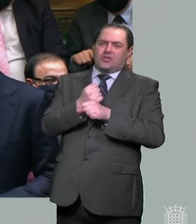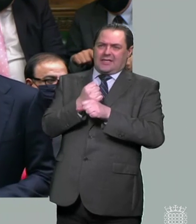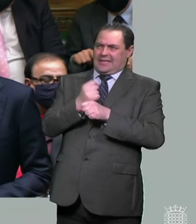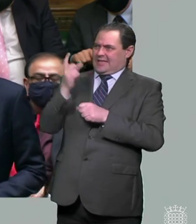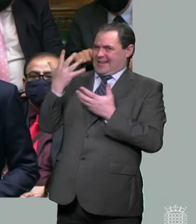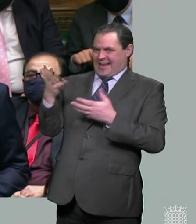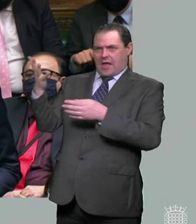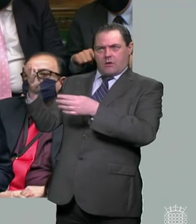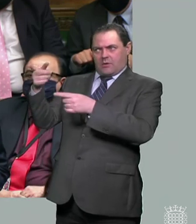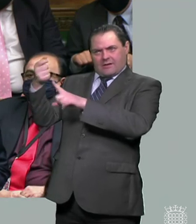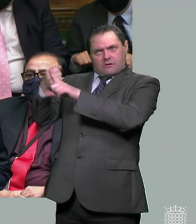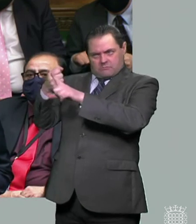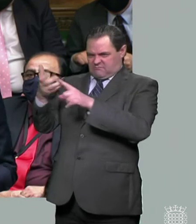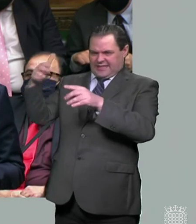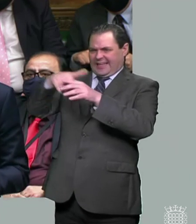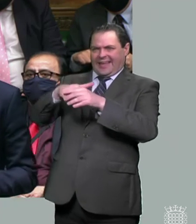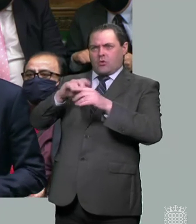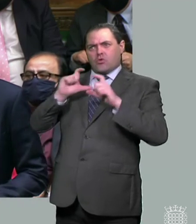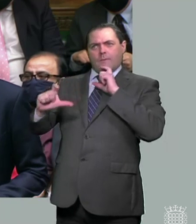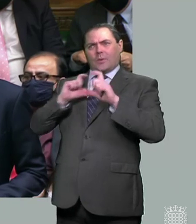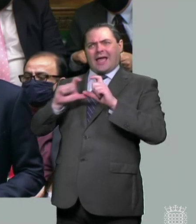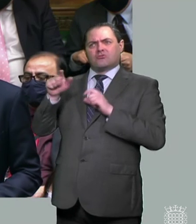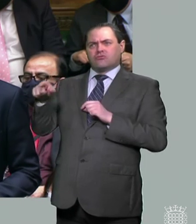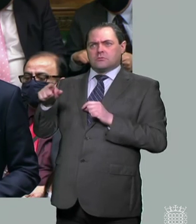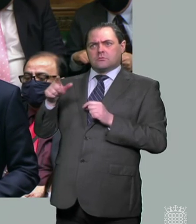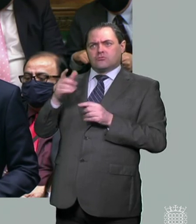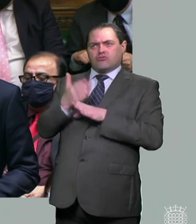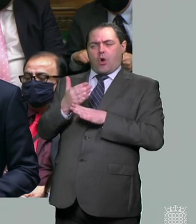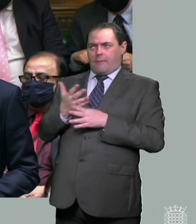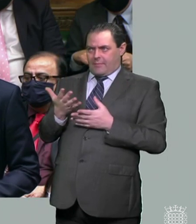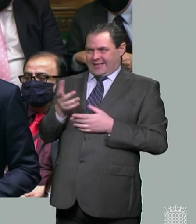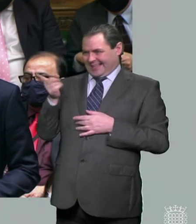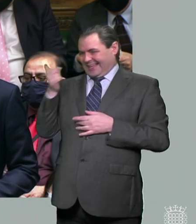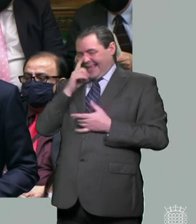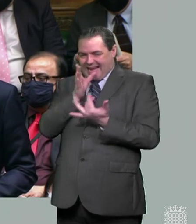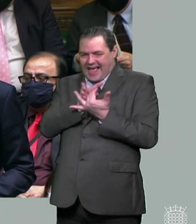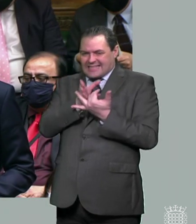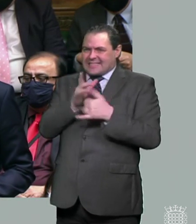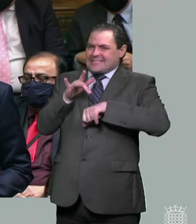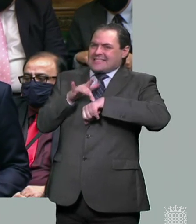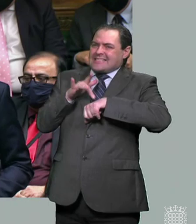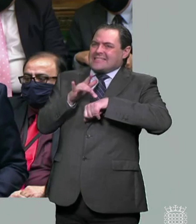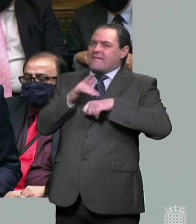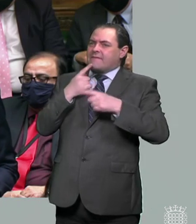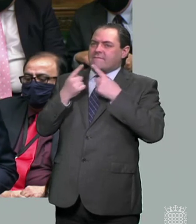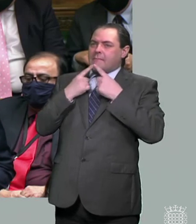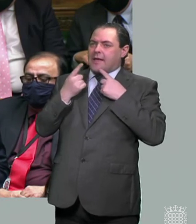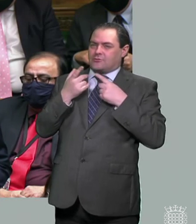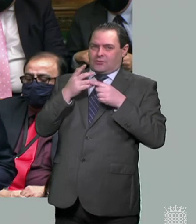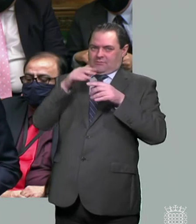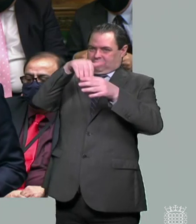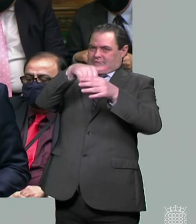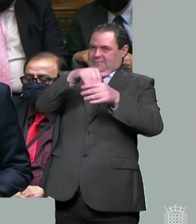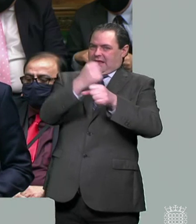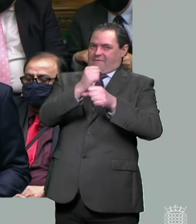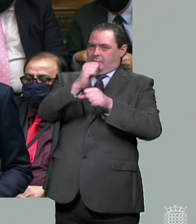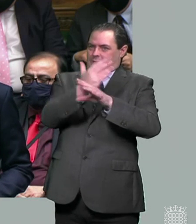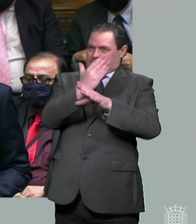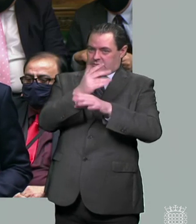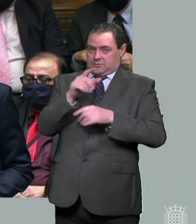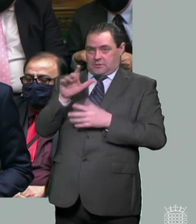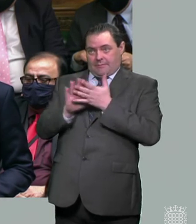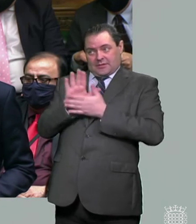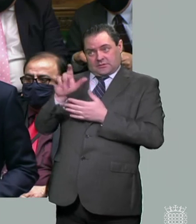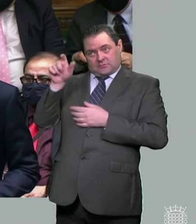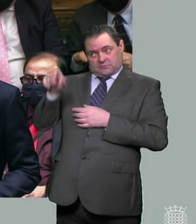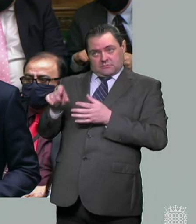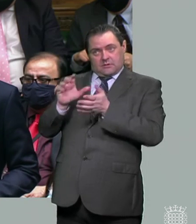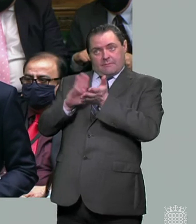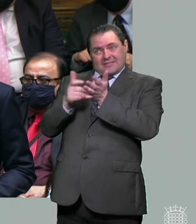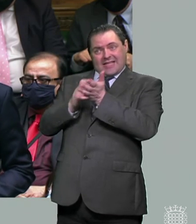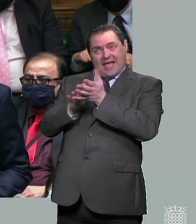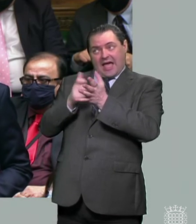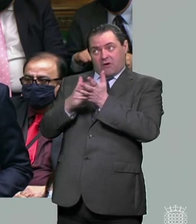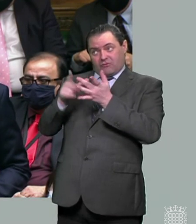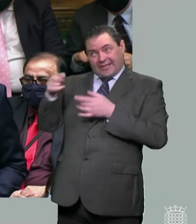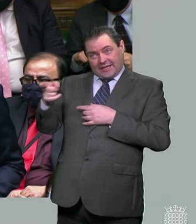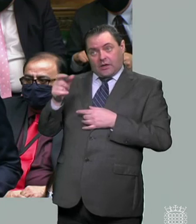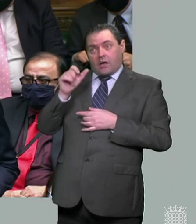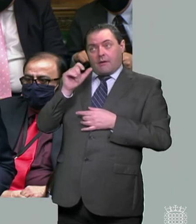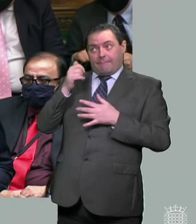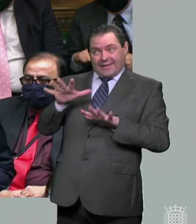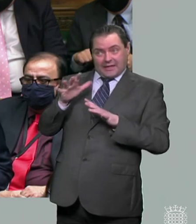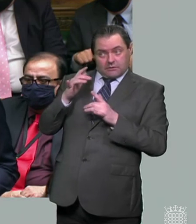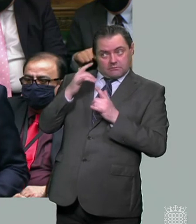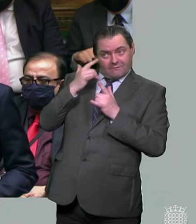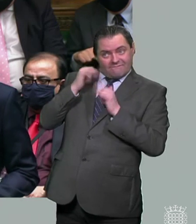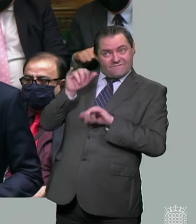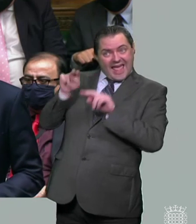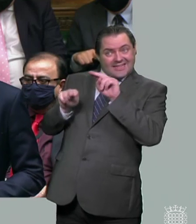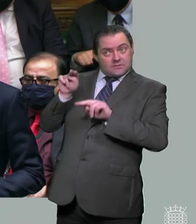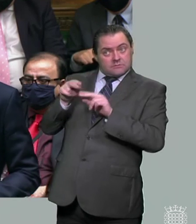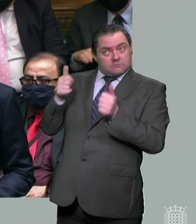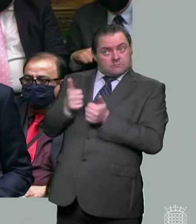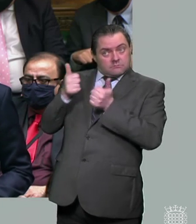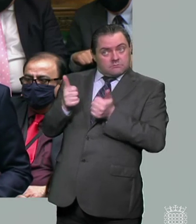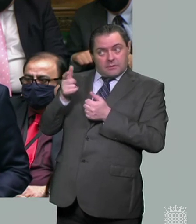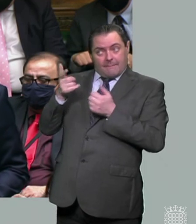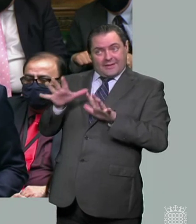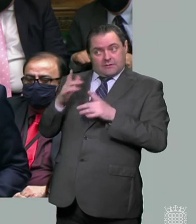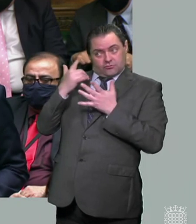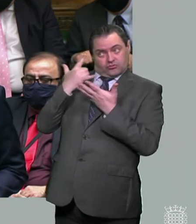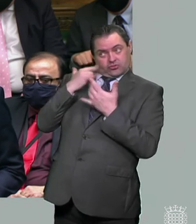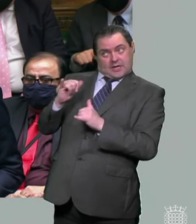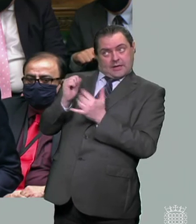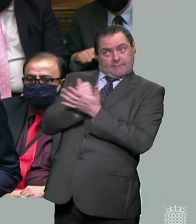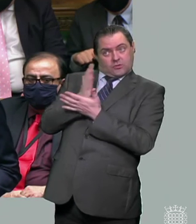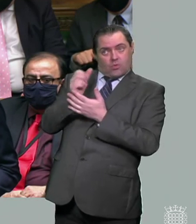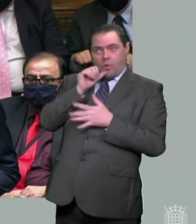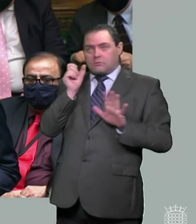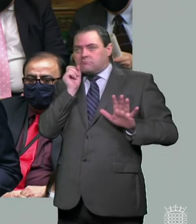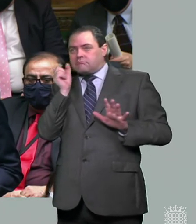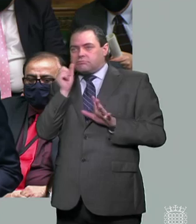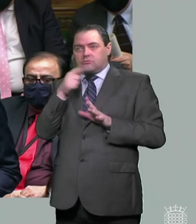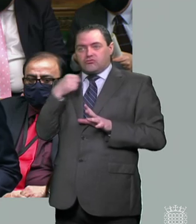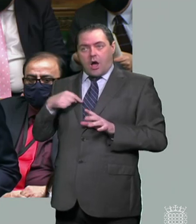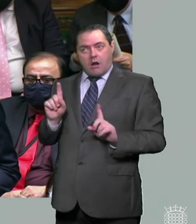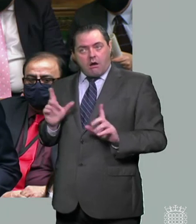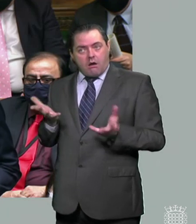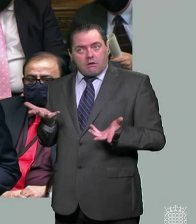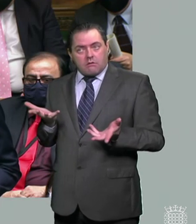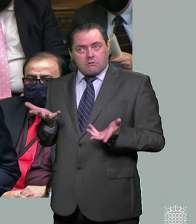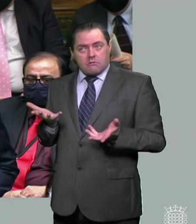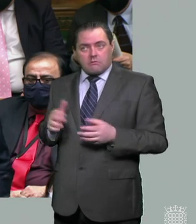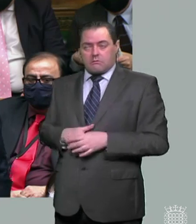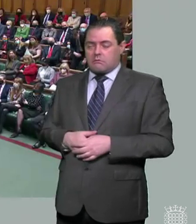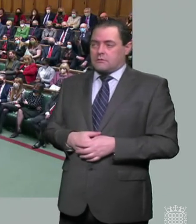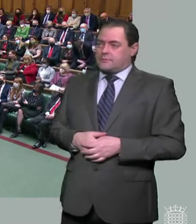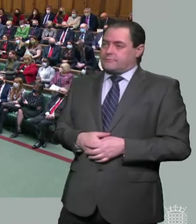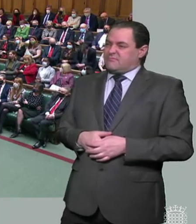Given that the No. 10 director of communications has by definition access to some of the most sensitive Government information, will the Prime Minister tell the House whether Mr Harri’s present role requires enhanced developed vetting and STRAP clearance and whether he went through the necessary checks to provide that level of clearance before he took up his post?